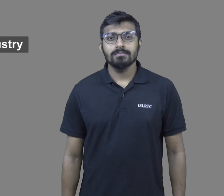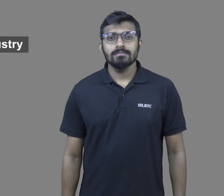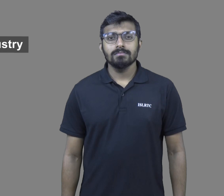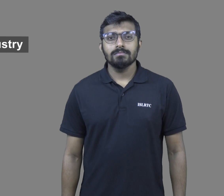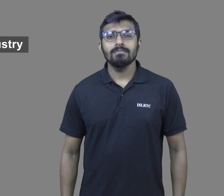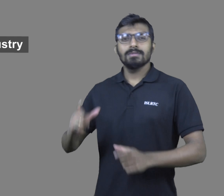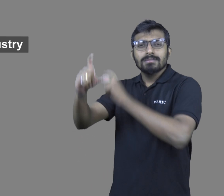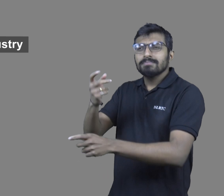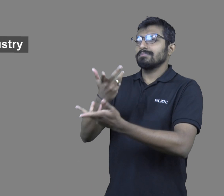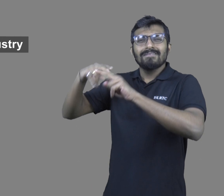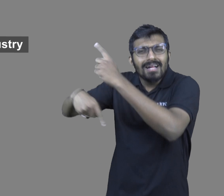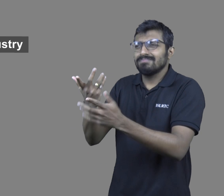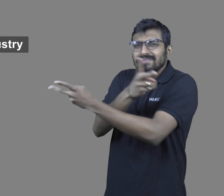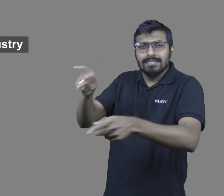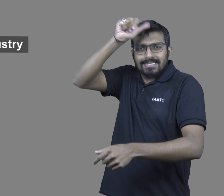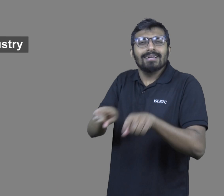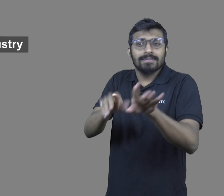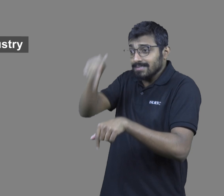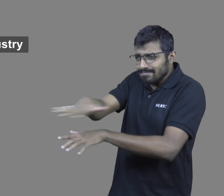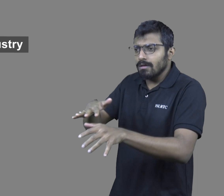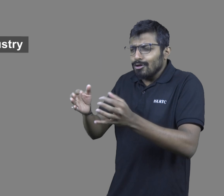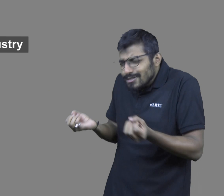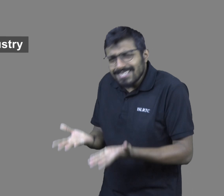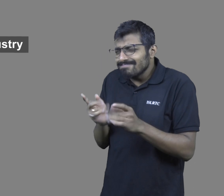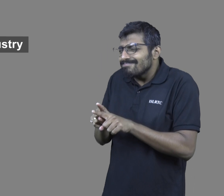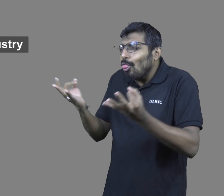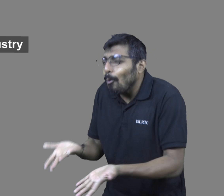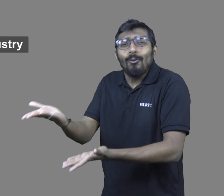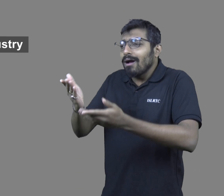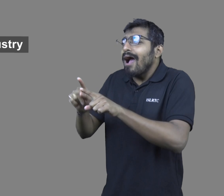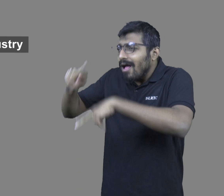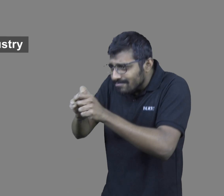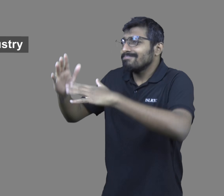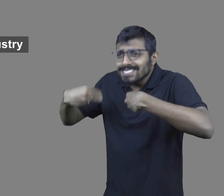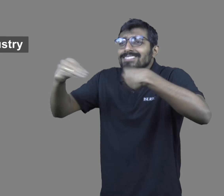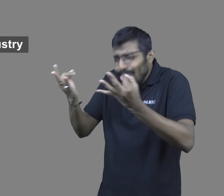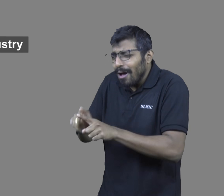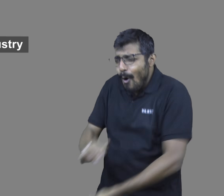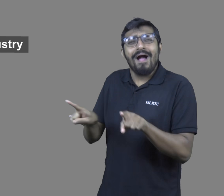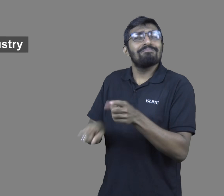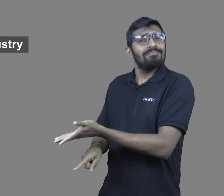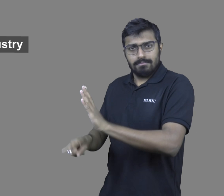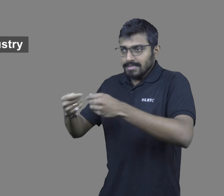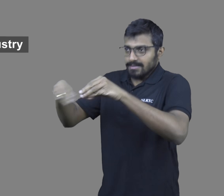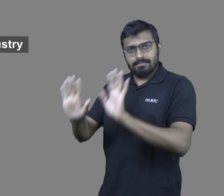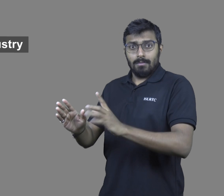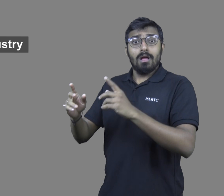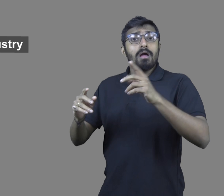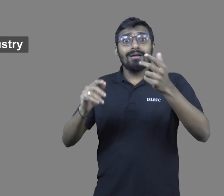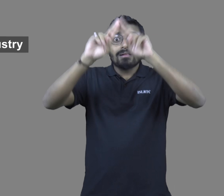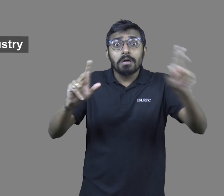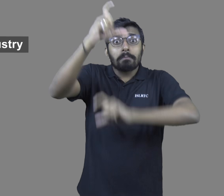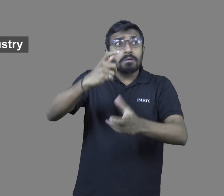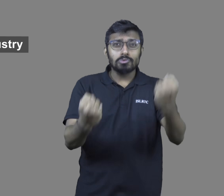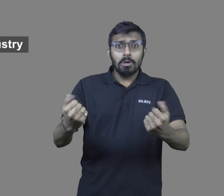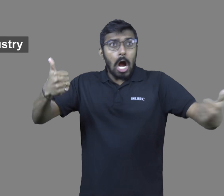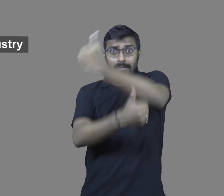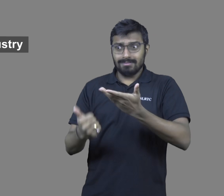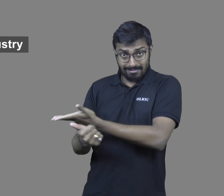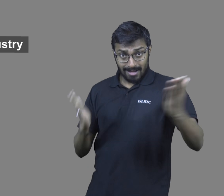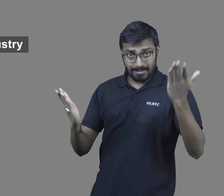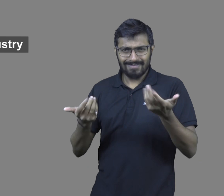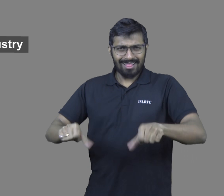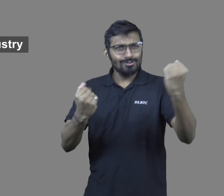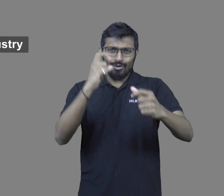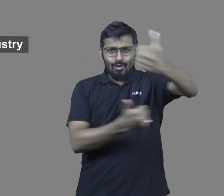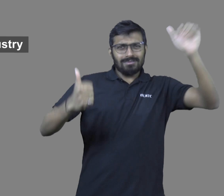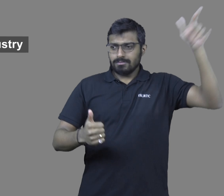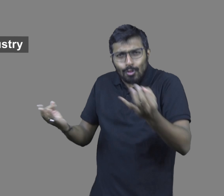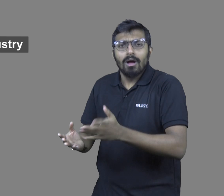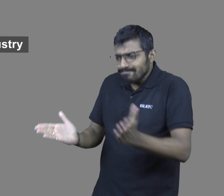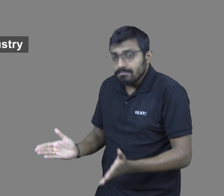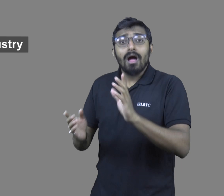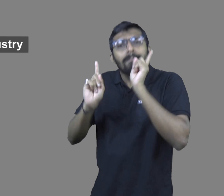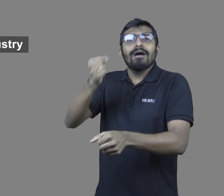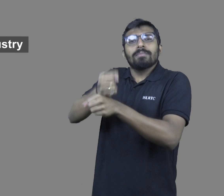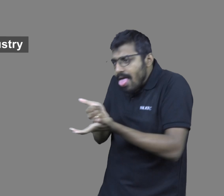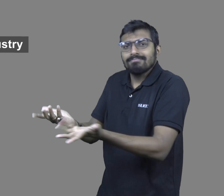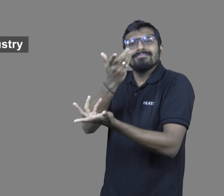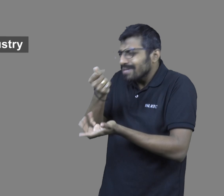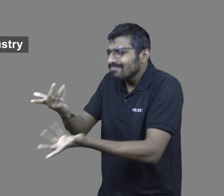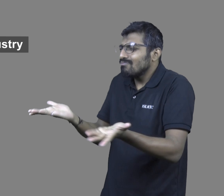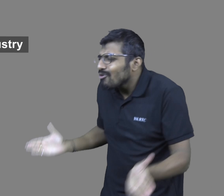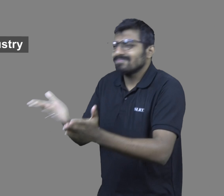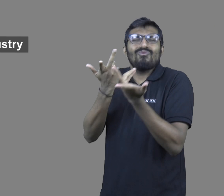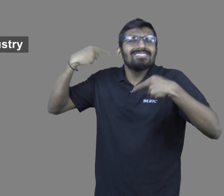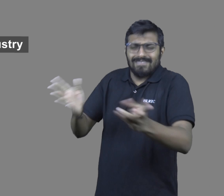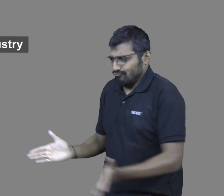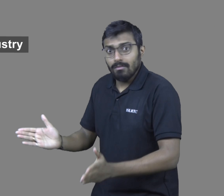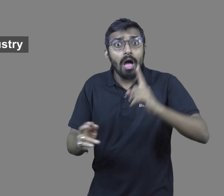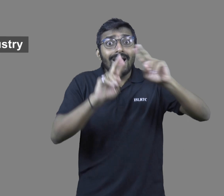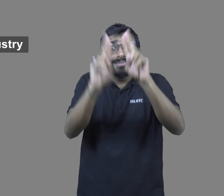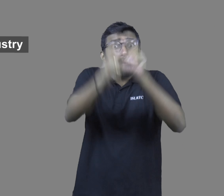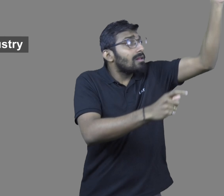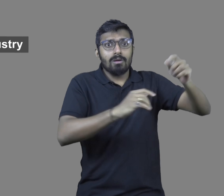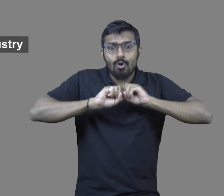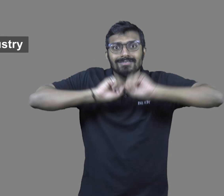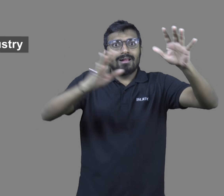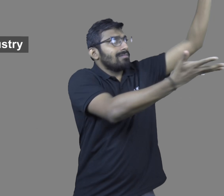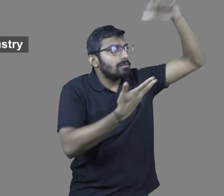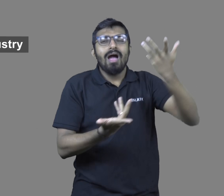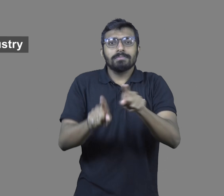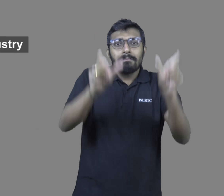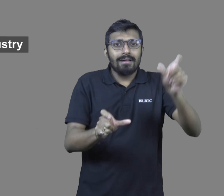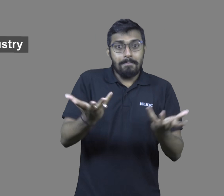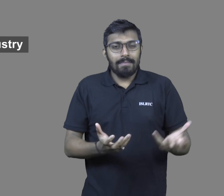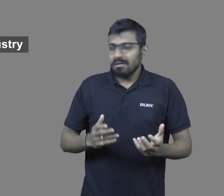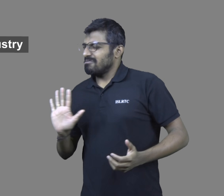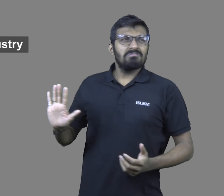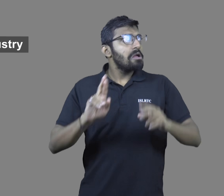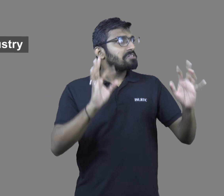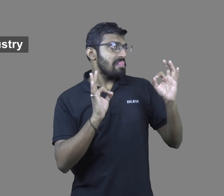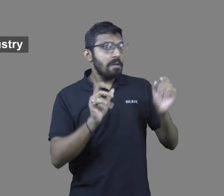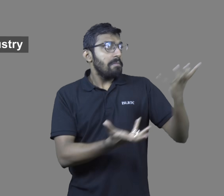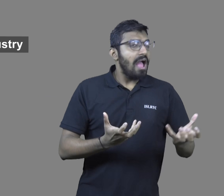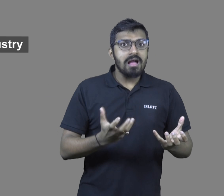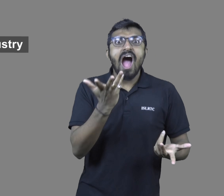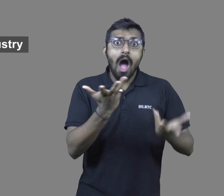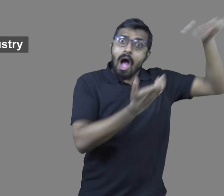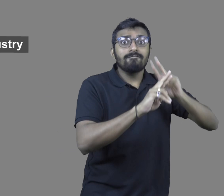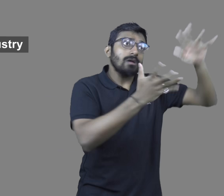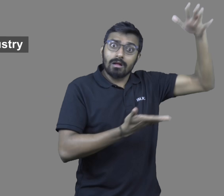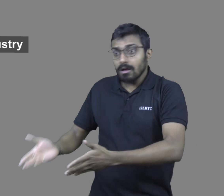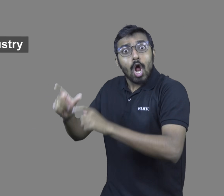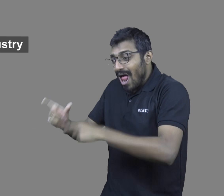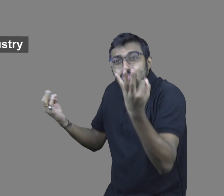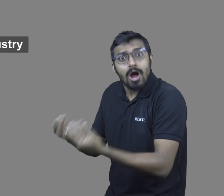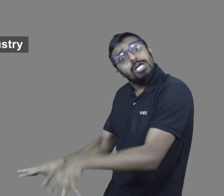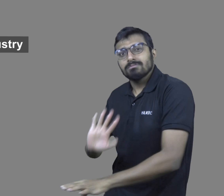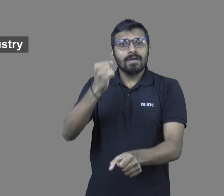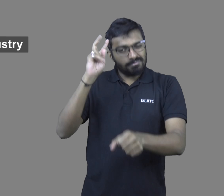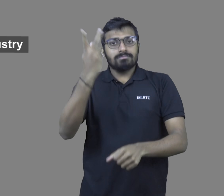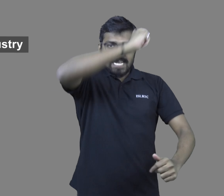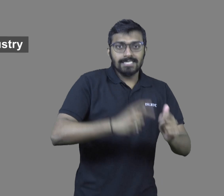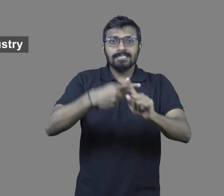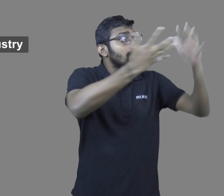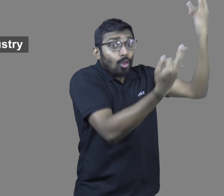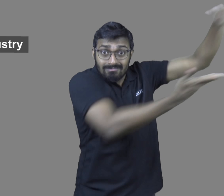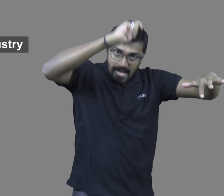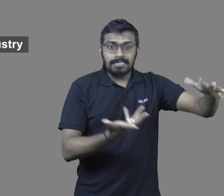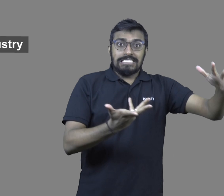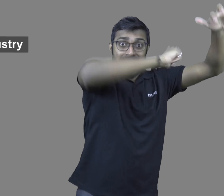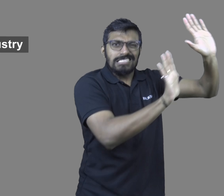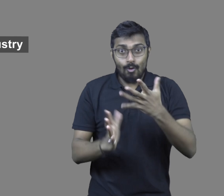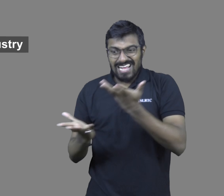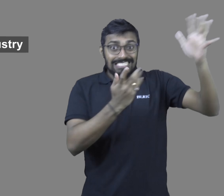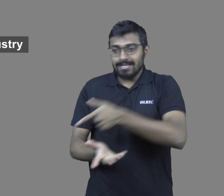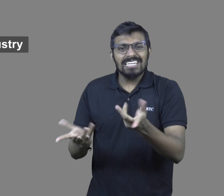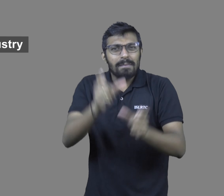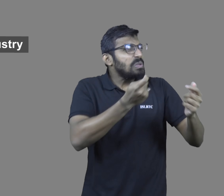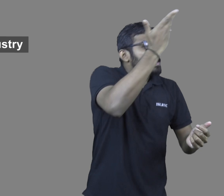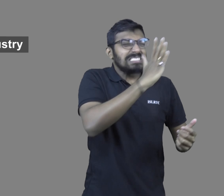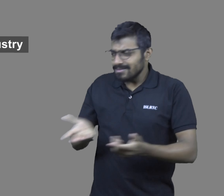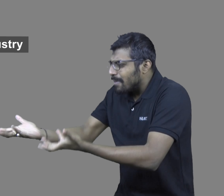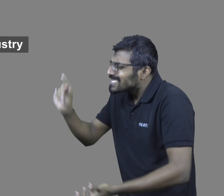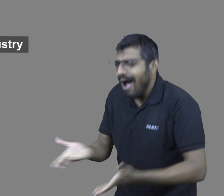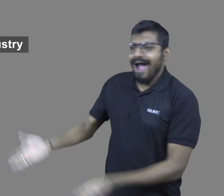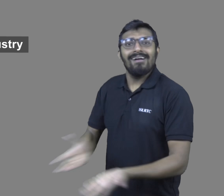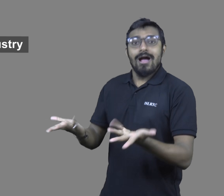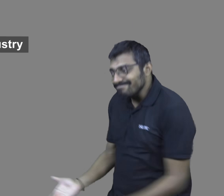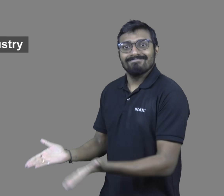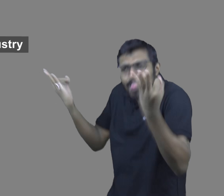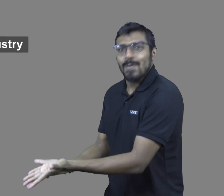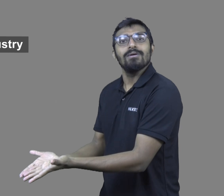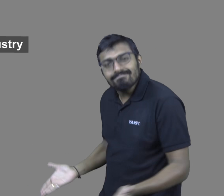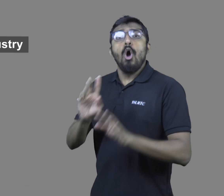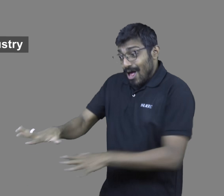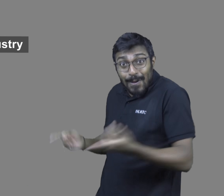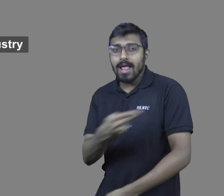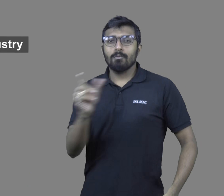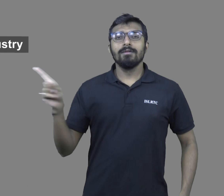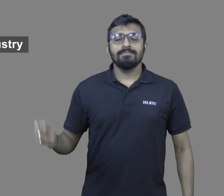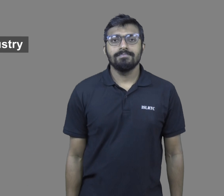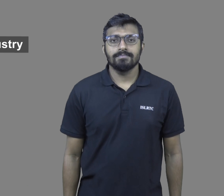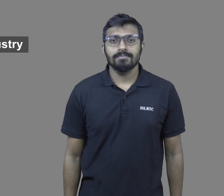Infant Industry